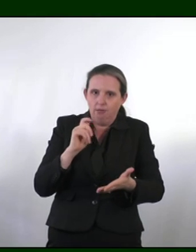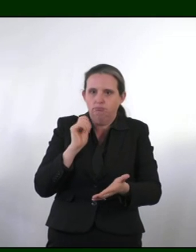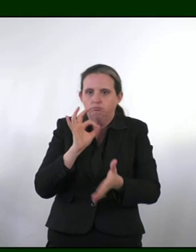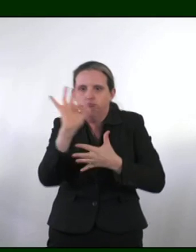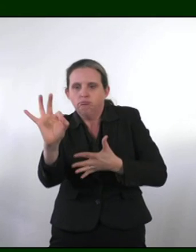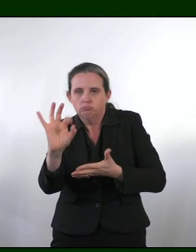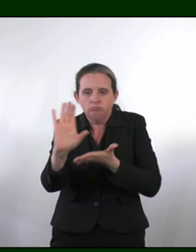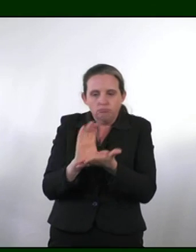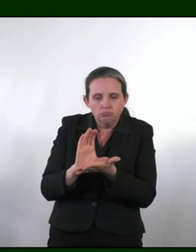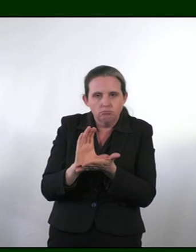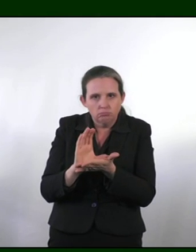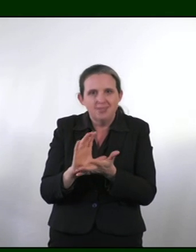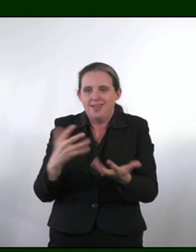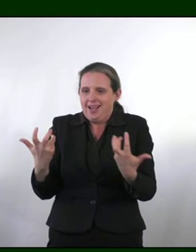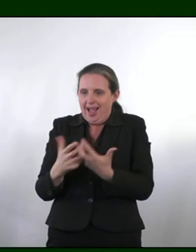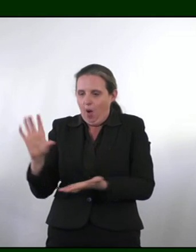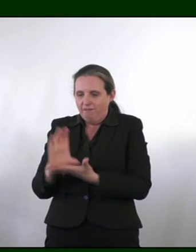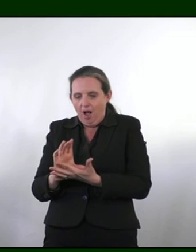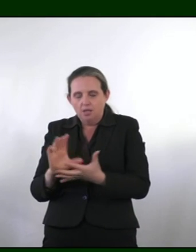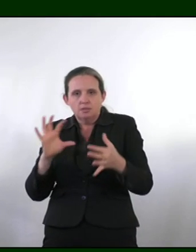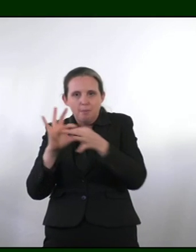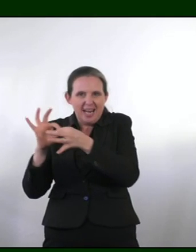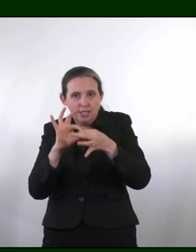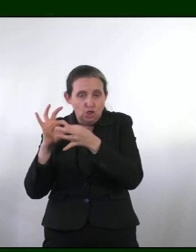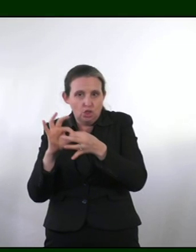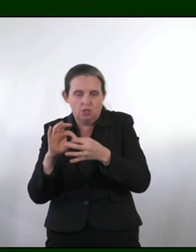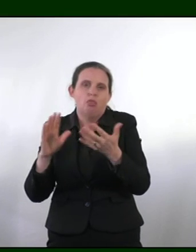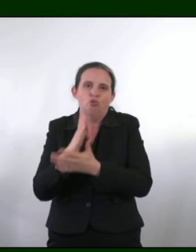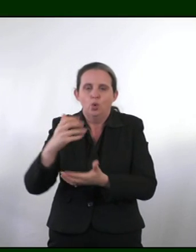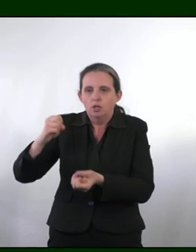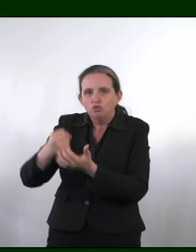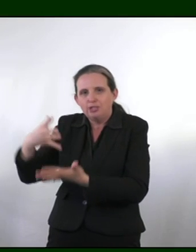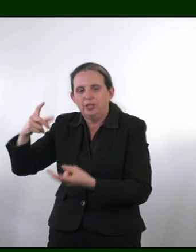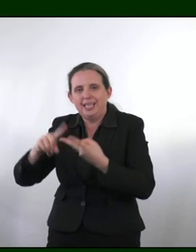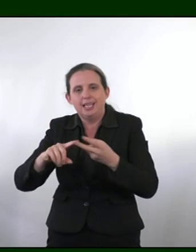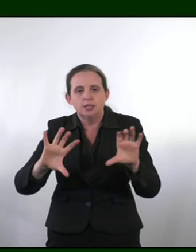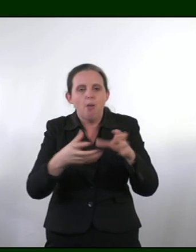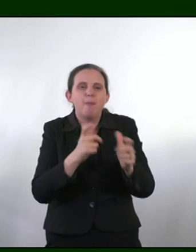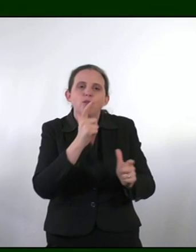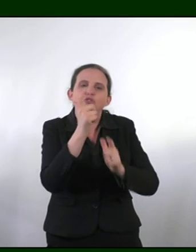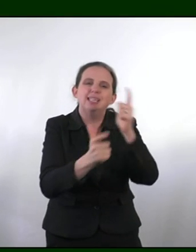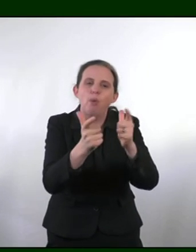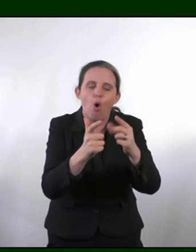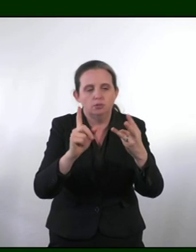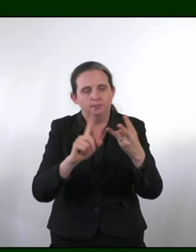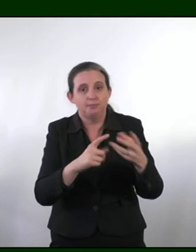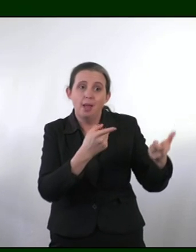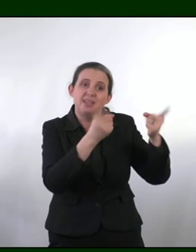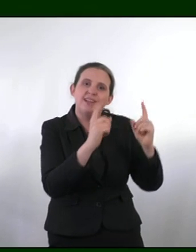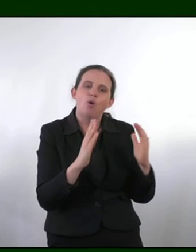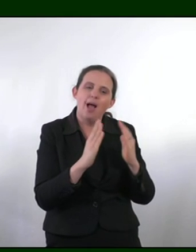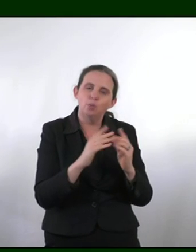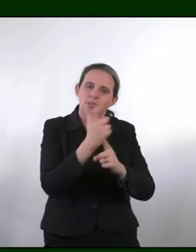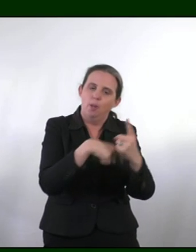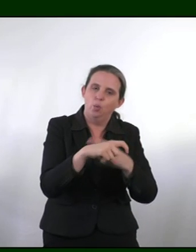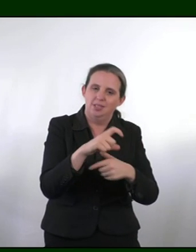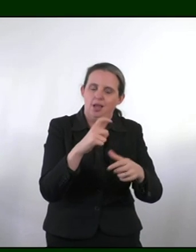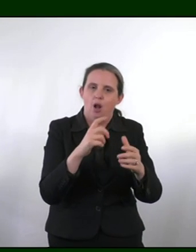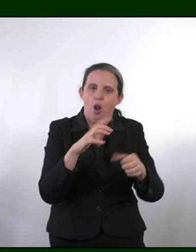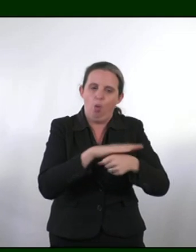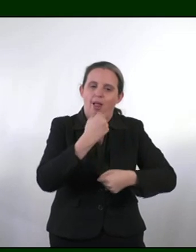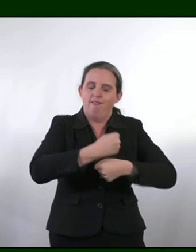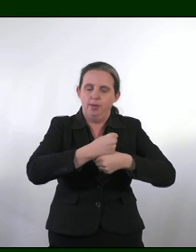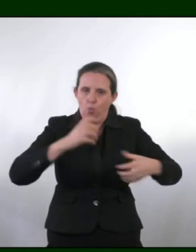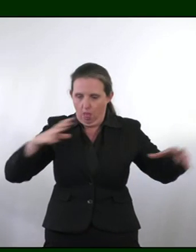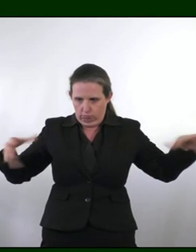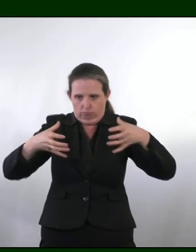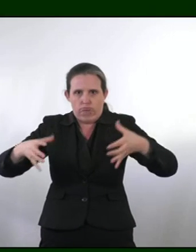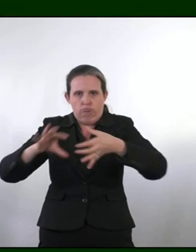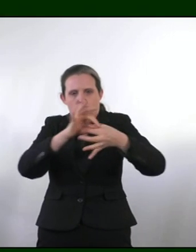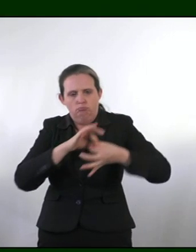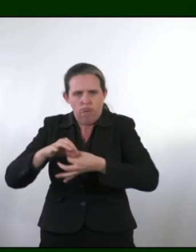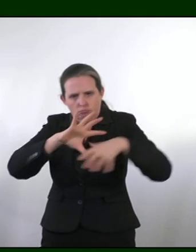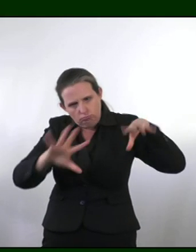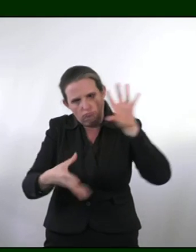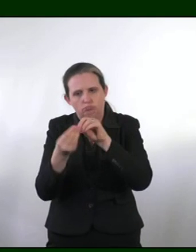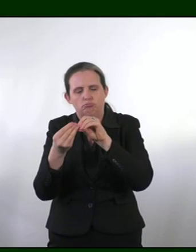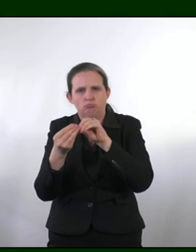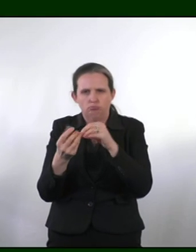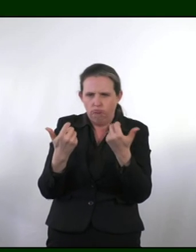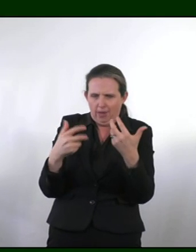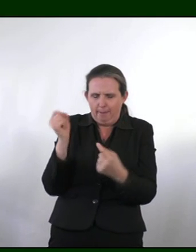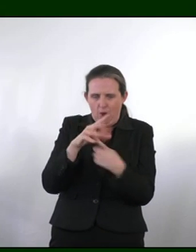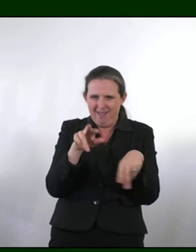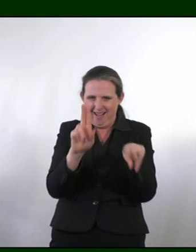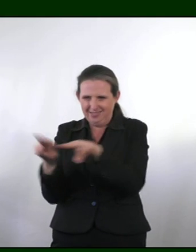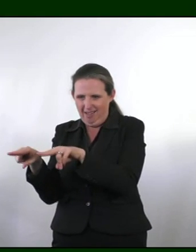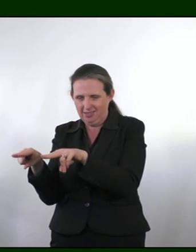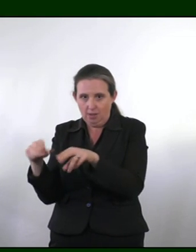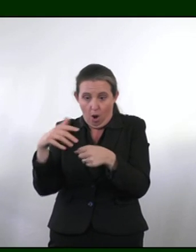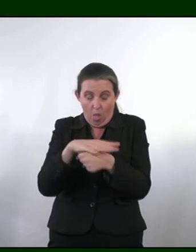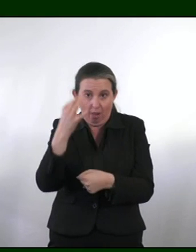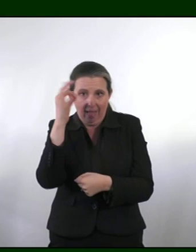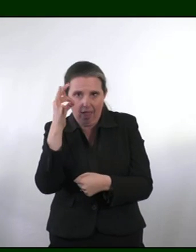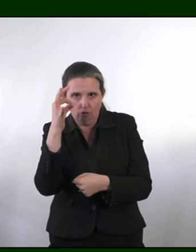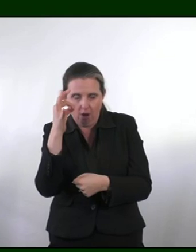The fund will be managed jointly between the Treasury, the Department for Transport and the Ministry for Housing, Communities and Local Government, taking a new, holistic, place-based approach to the needs of local areas.